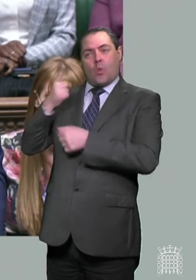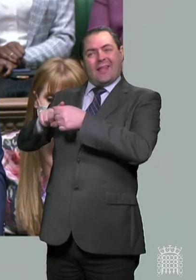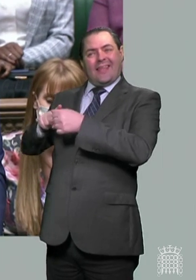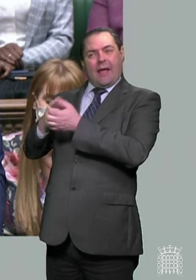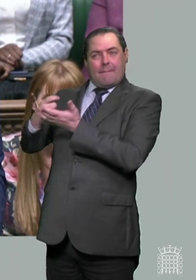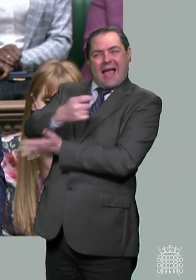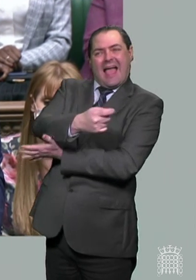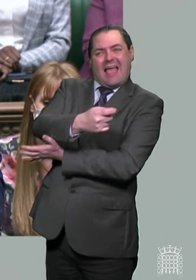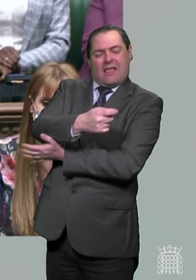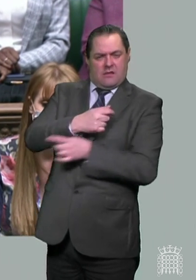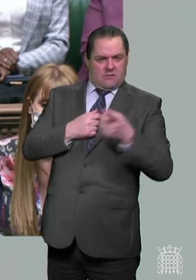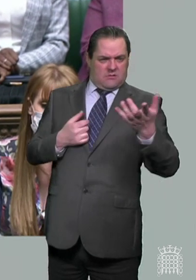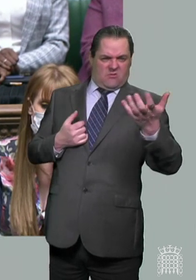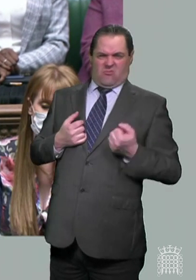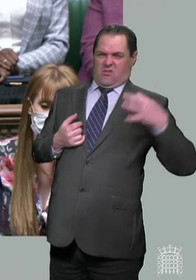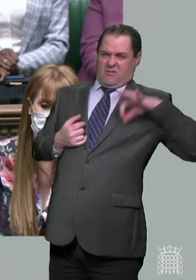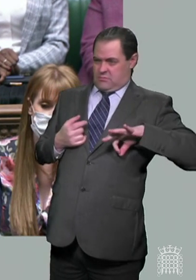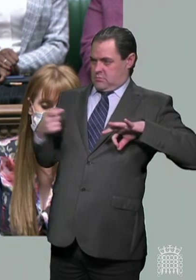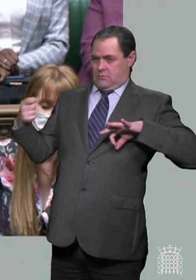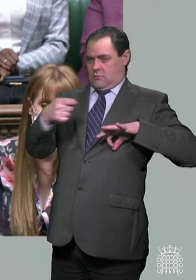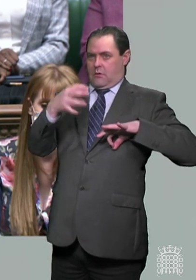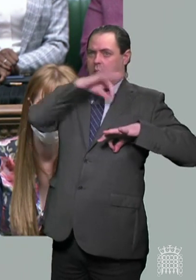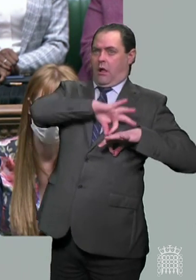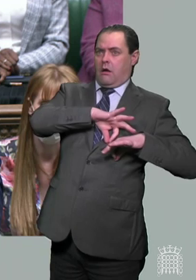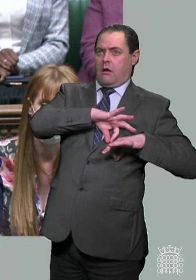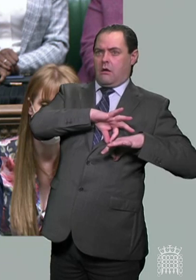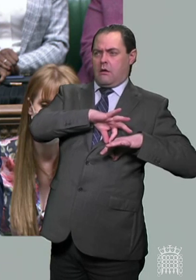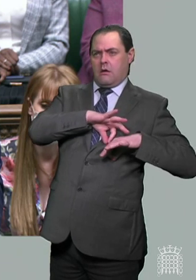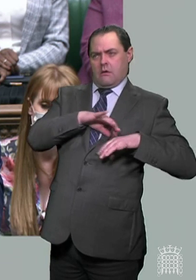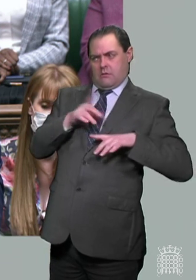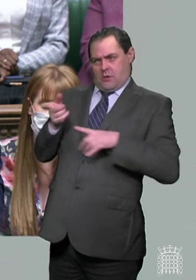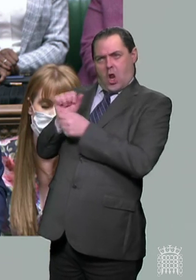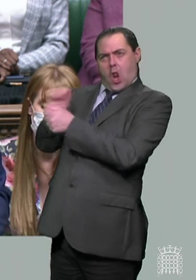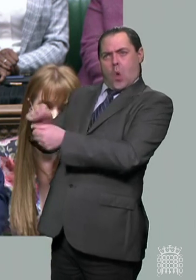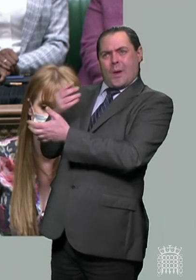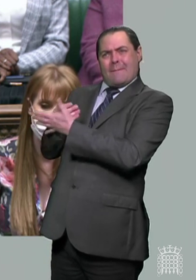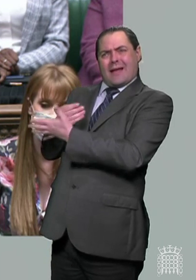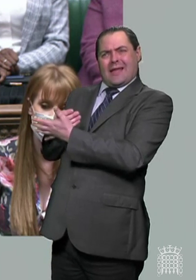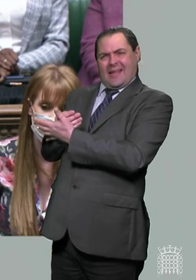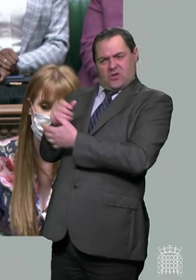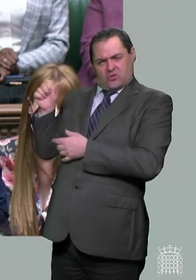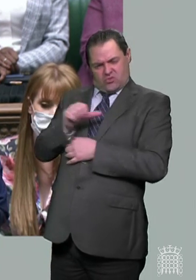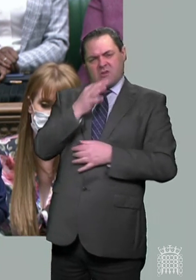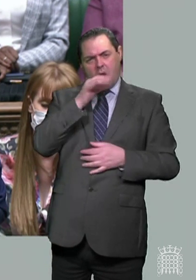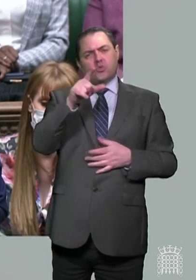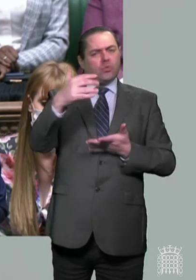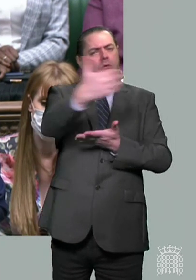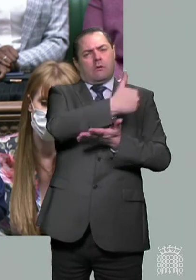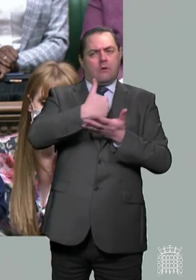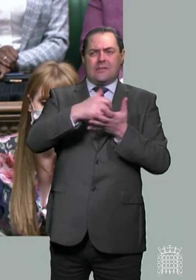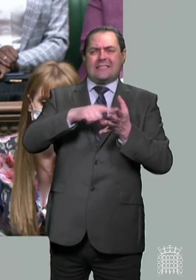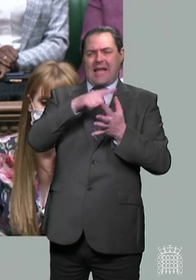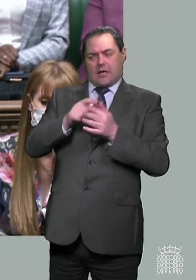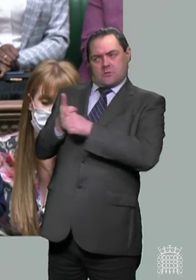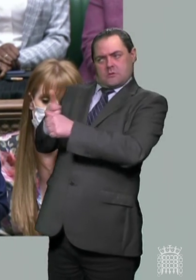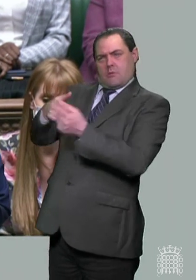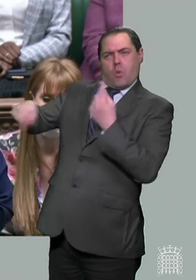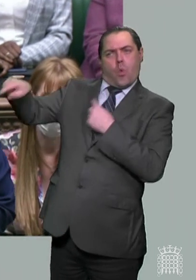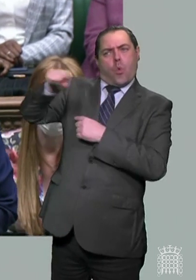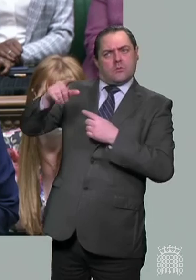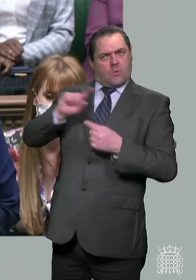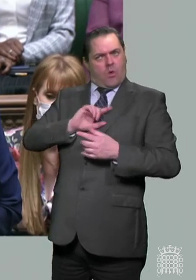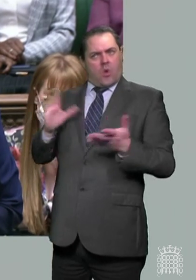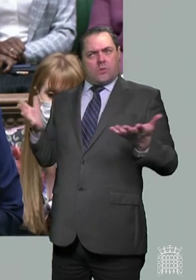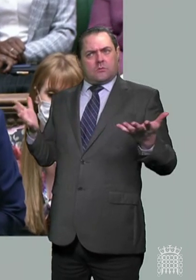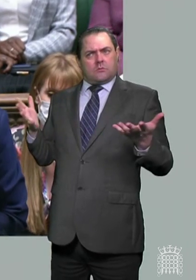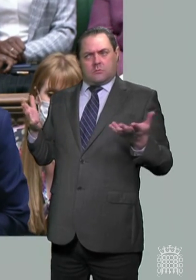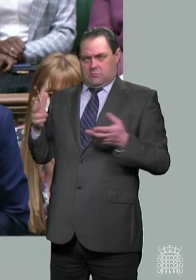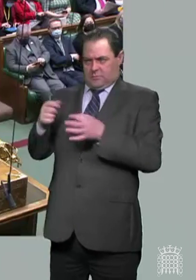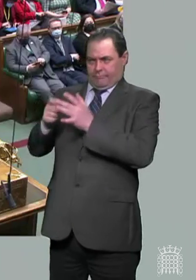Why on earth are this Government forcing loans on British families when they should be asking those with an unexpected windfall to pay a little more to keep household bills down?